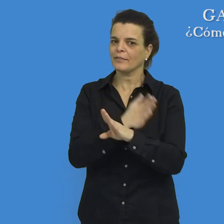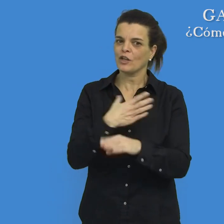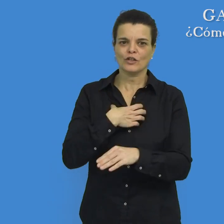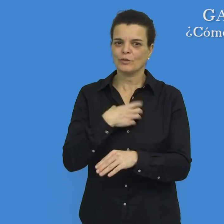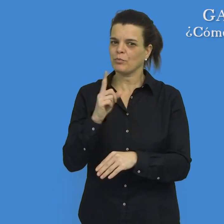poder